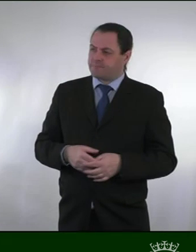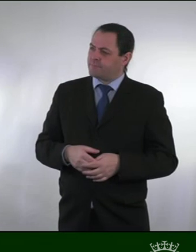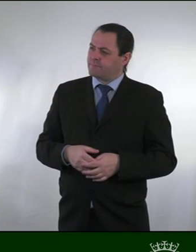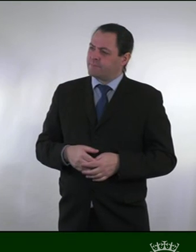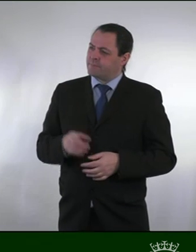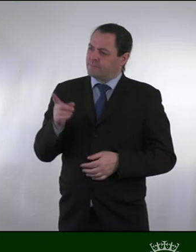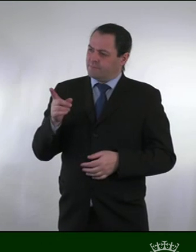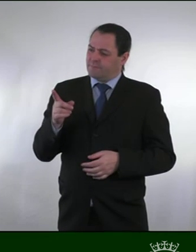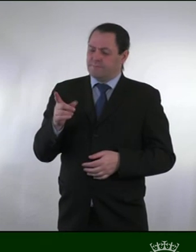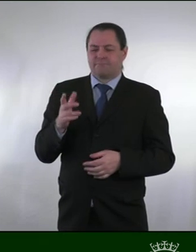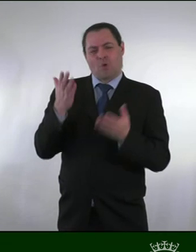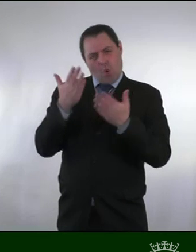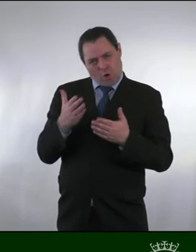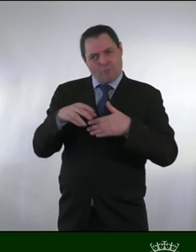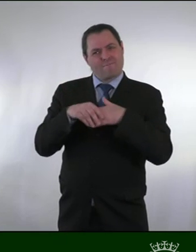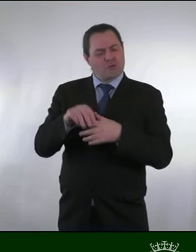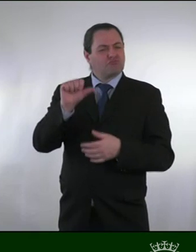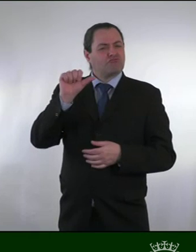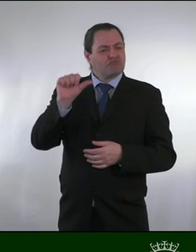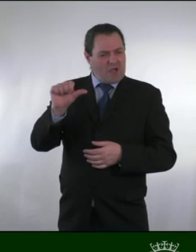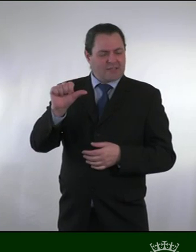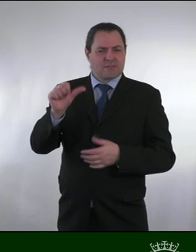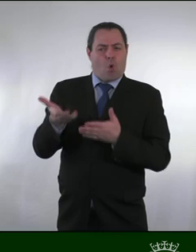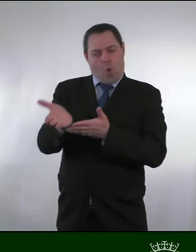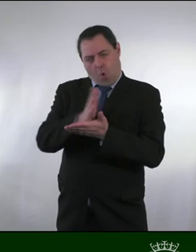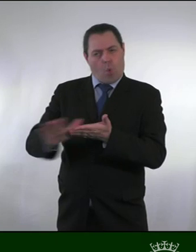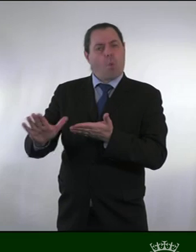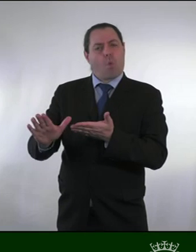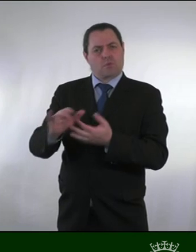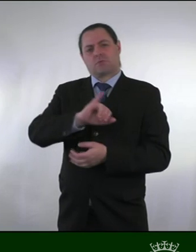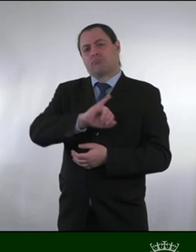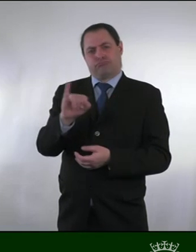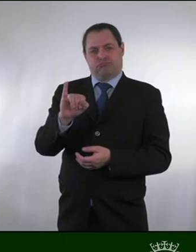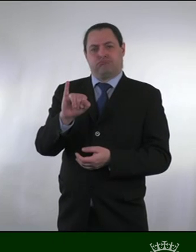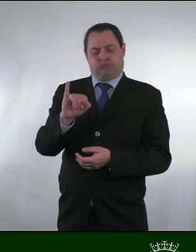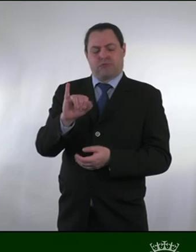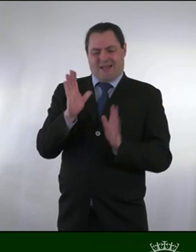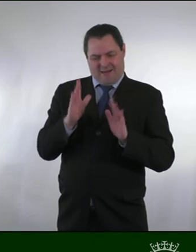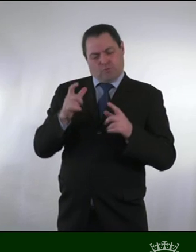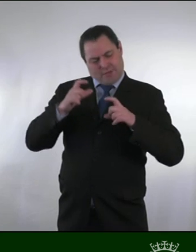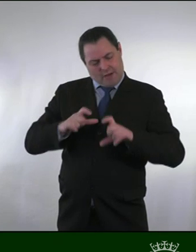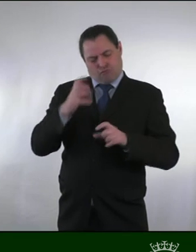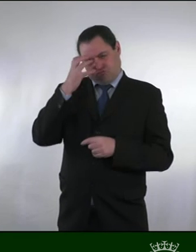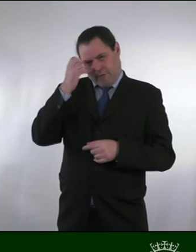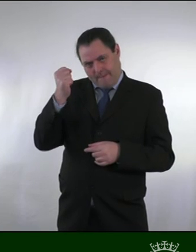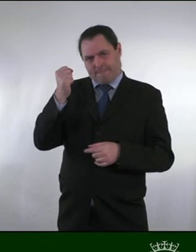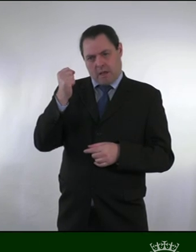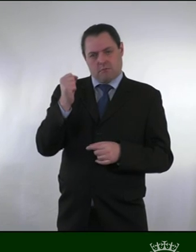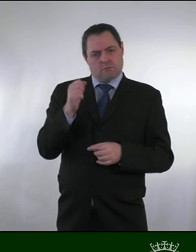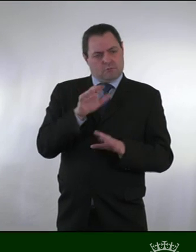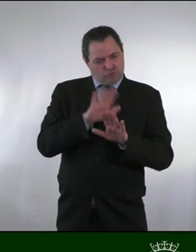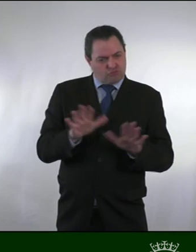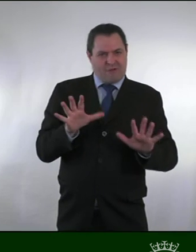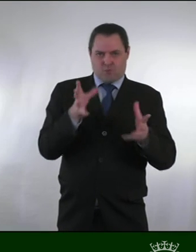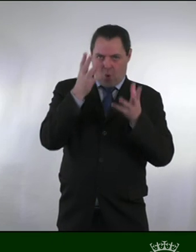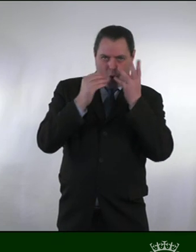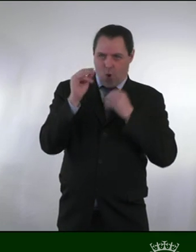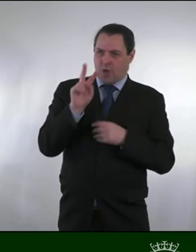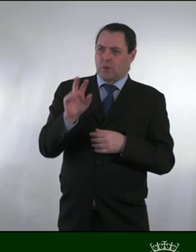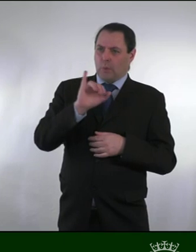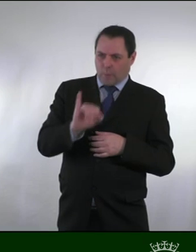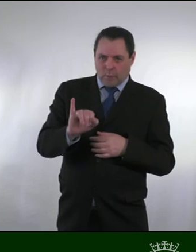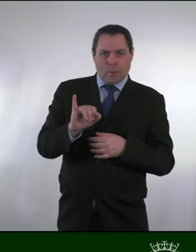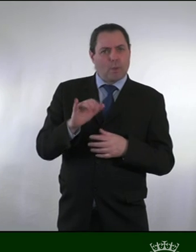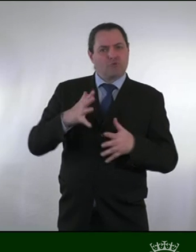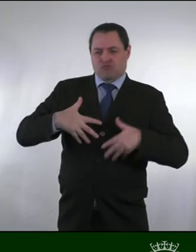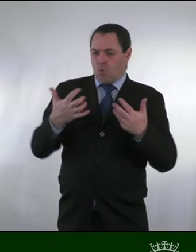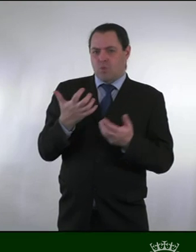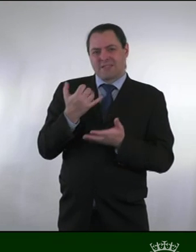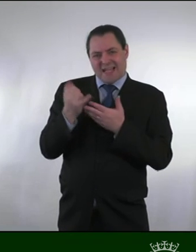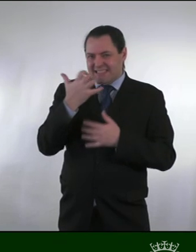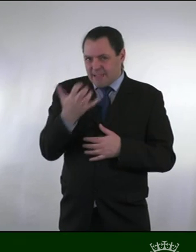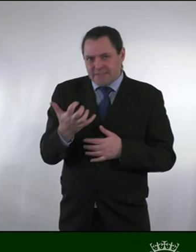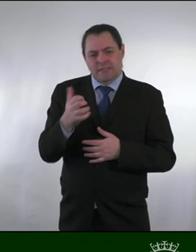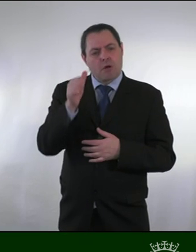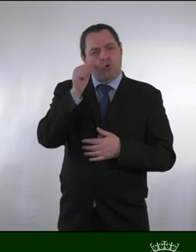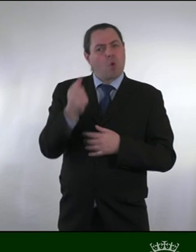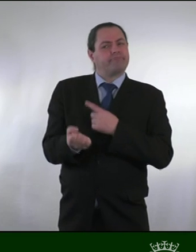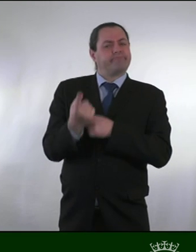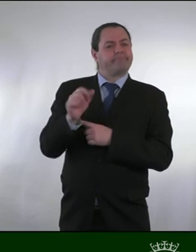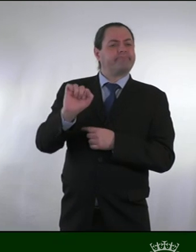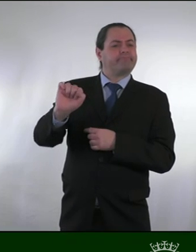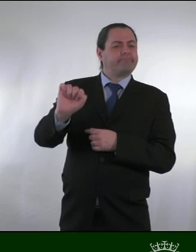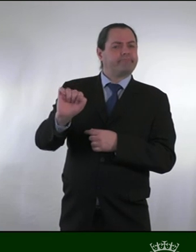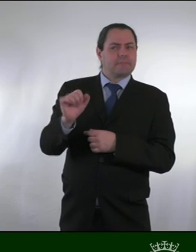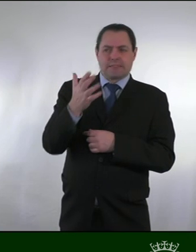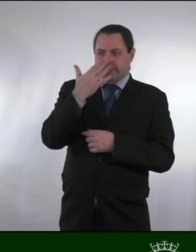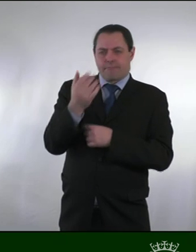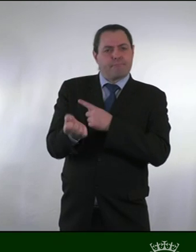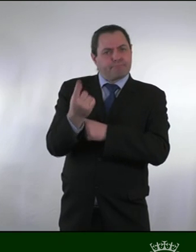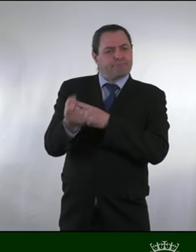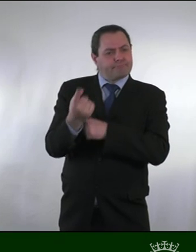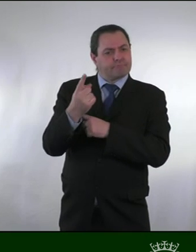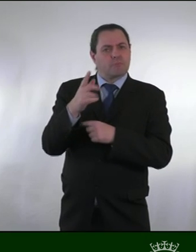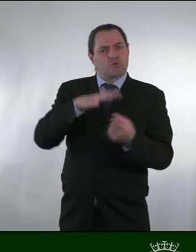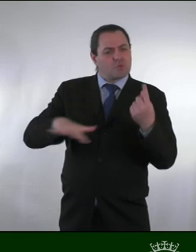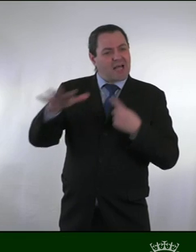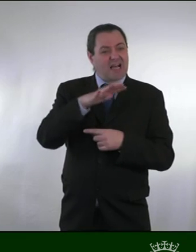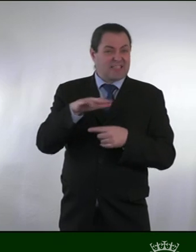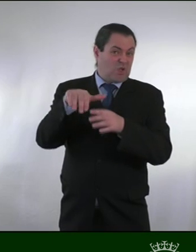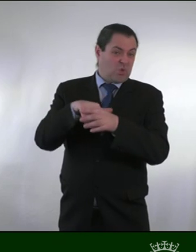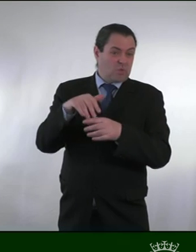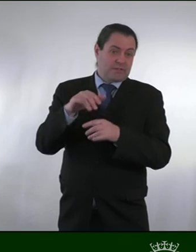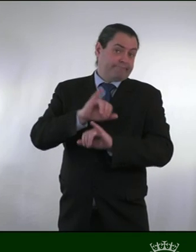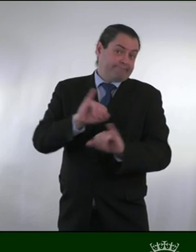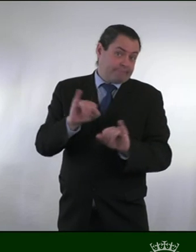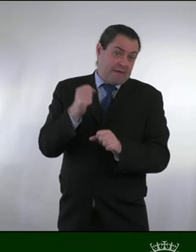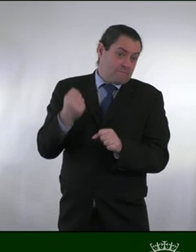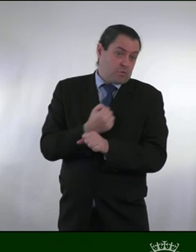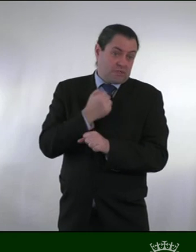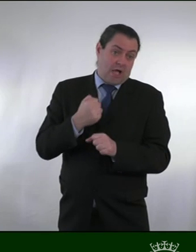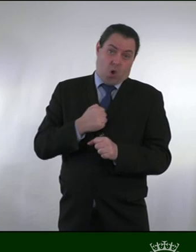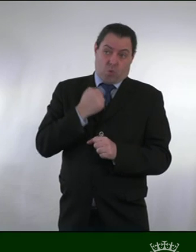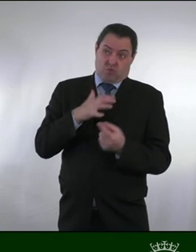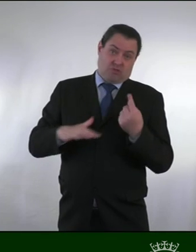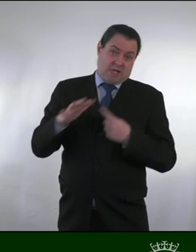My honourable Friend is absolutely right to warn us of the need to continue to inoculate our populations and ourselves against the wretched virus of antisemitism, which has a tendency to recur and re-infect societies, including, tragically, our own.